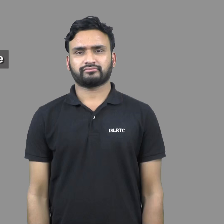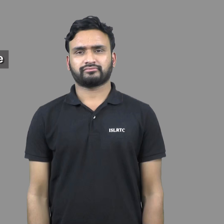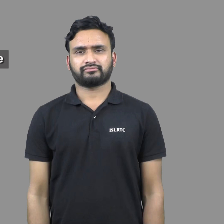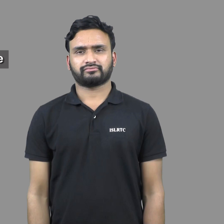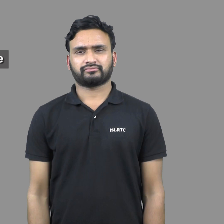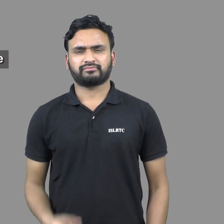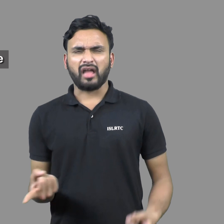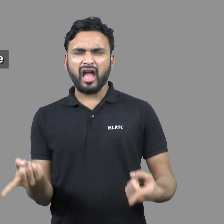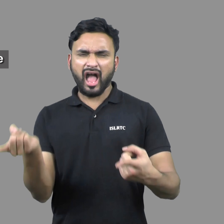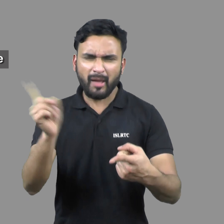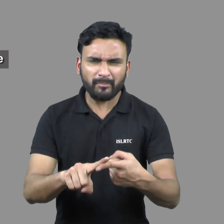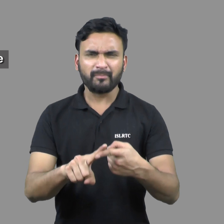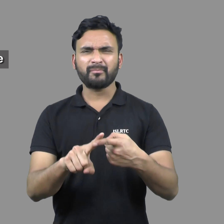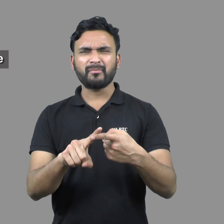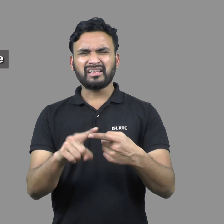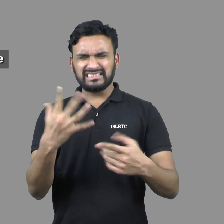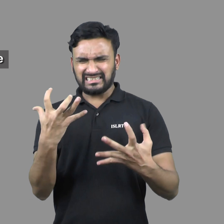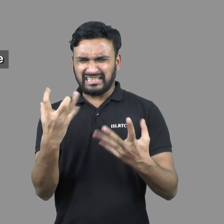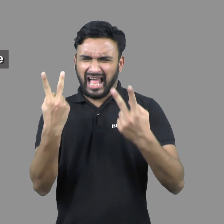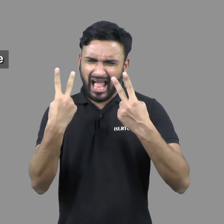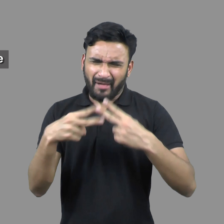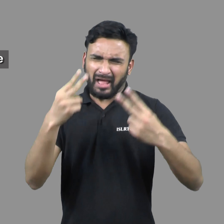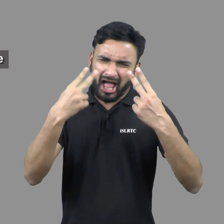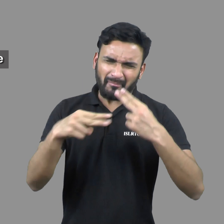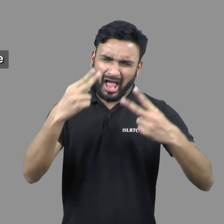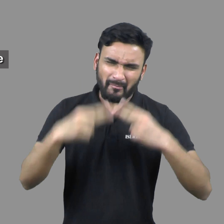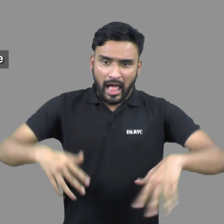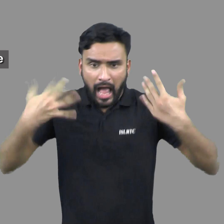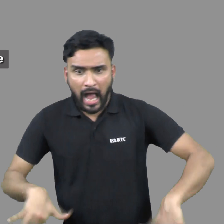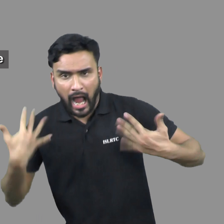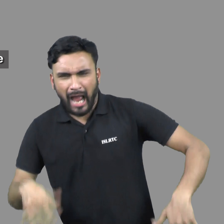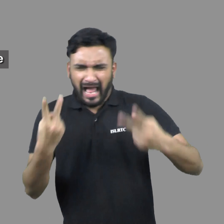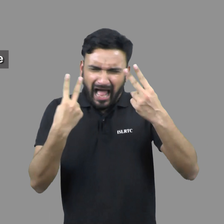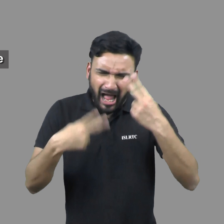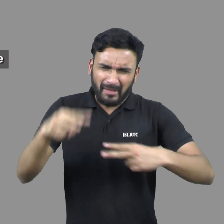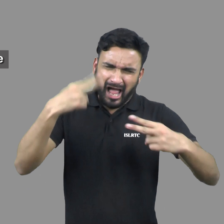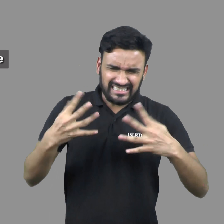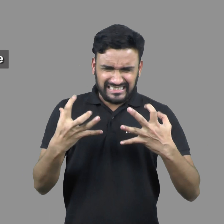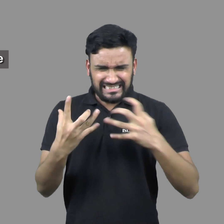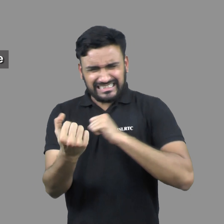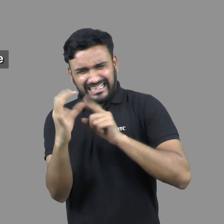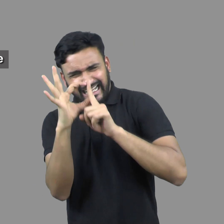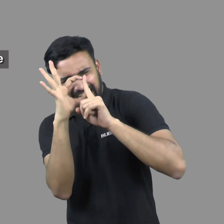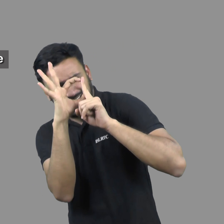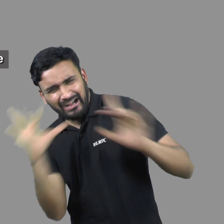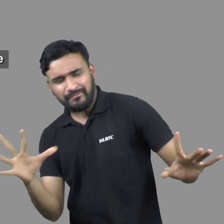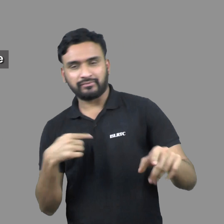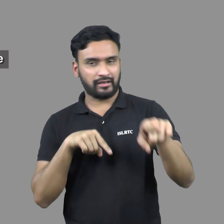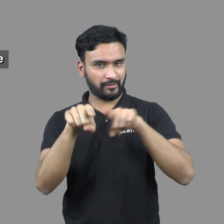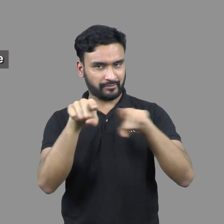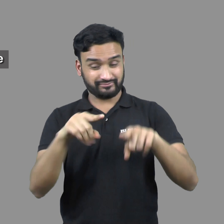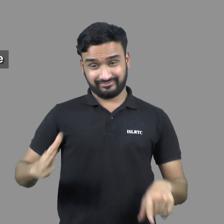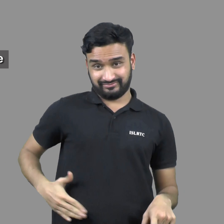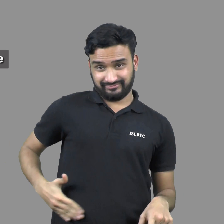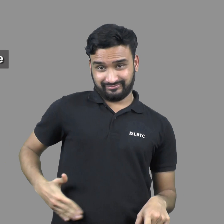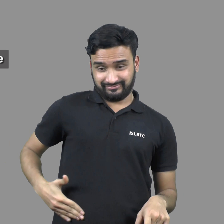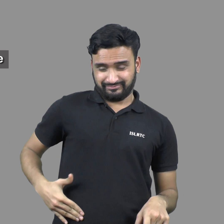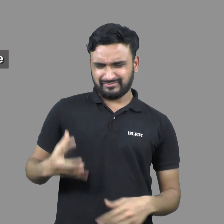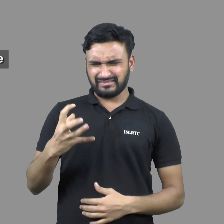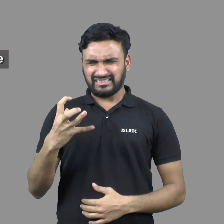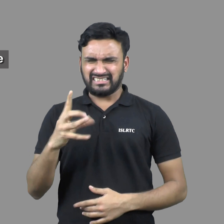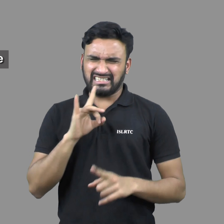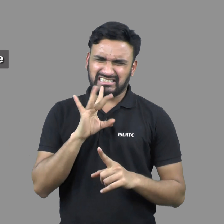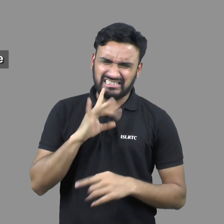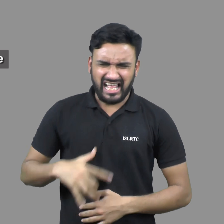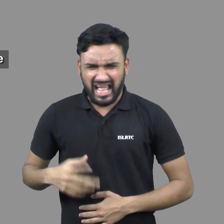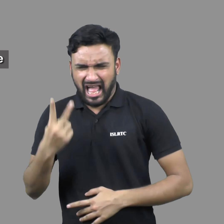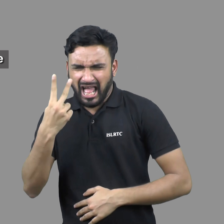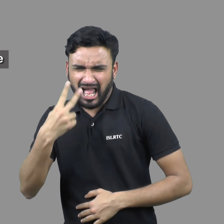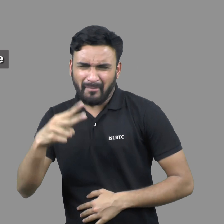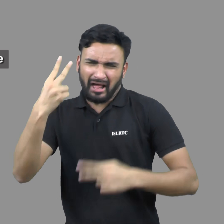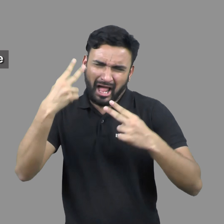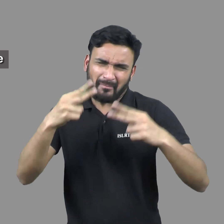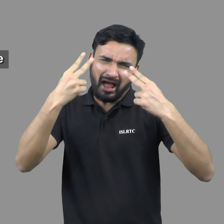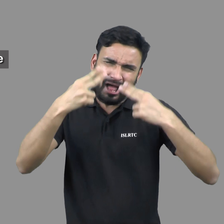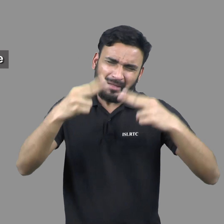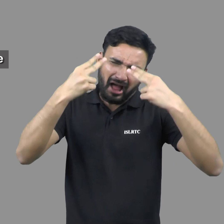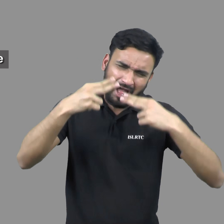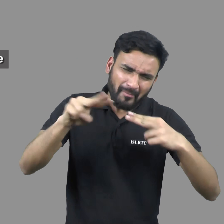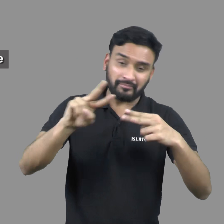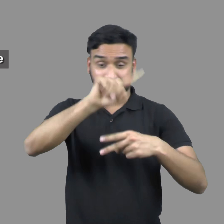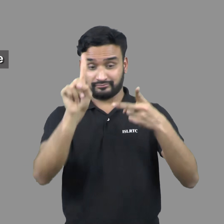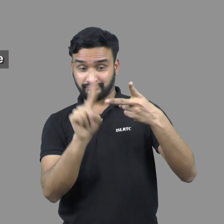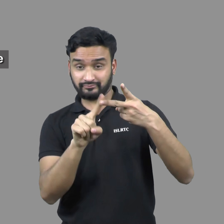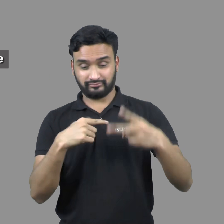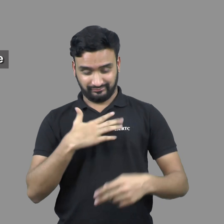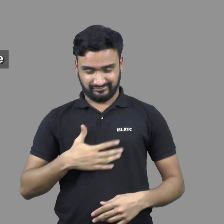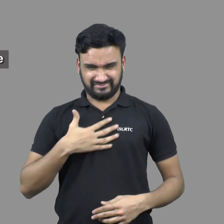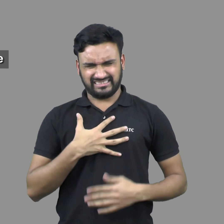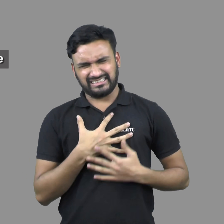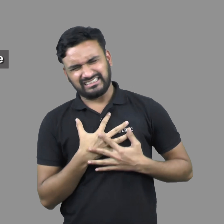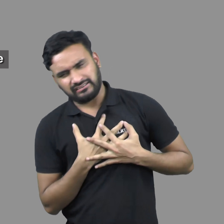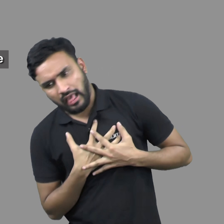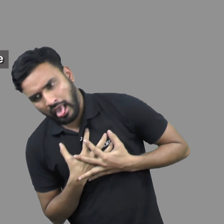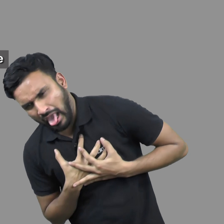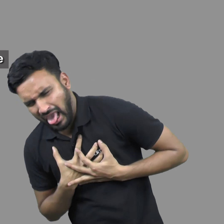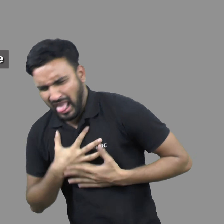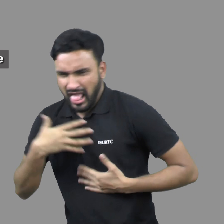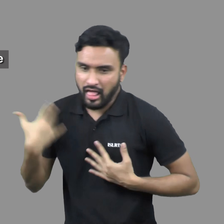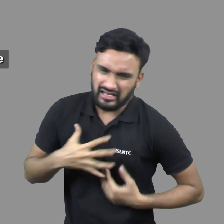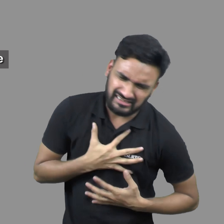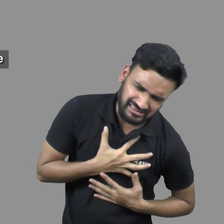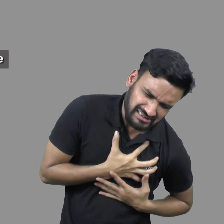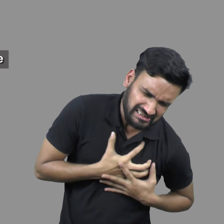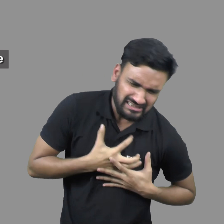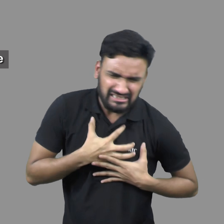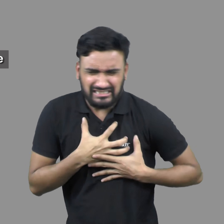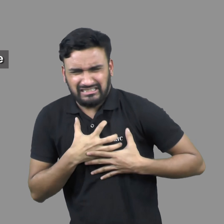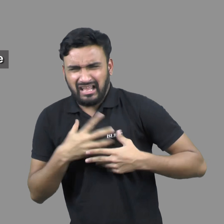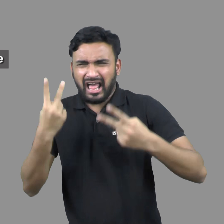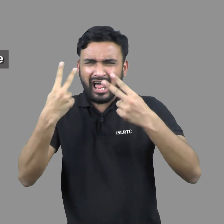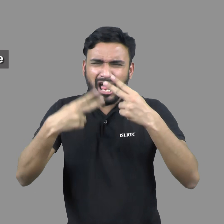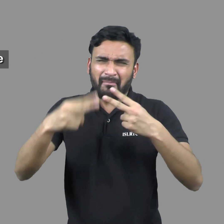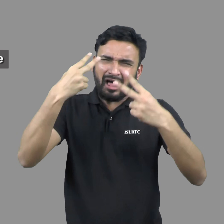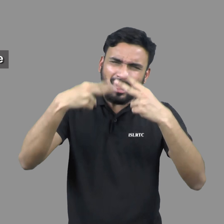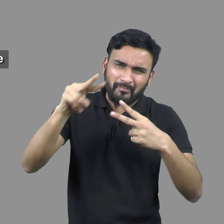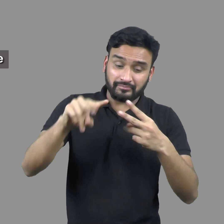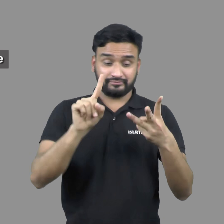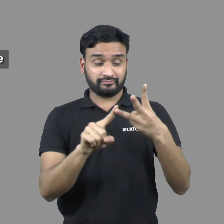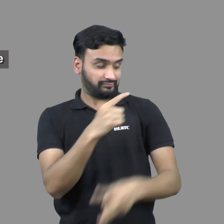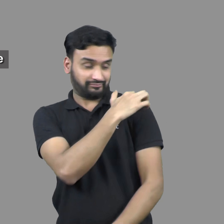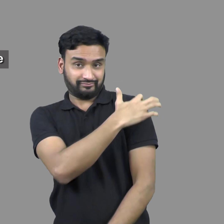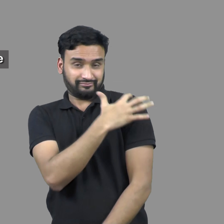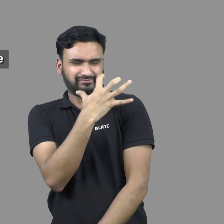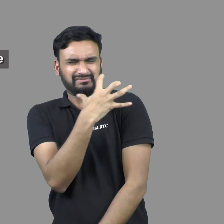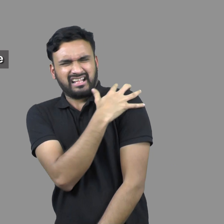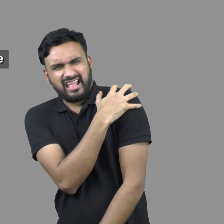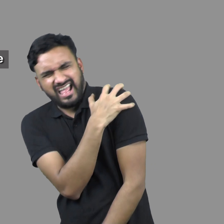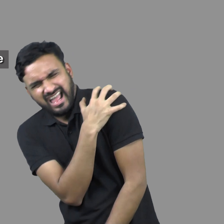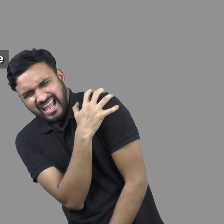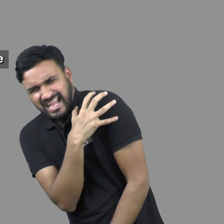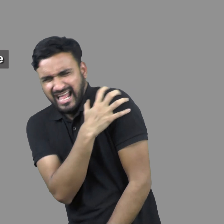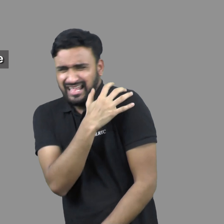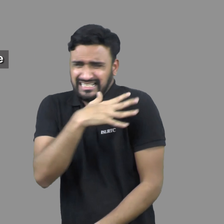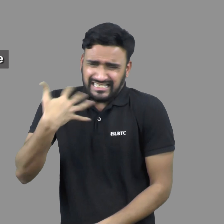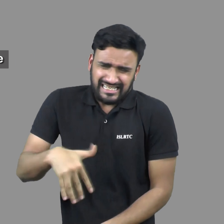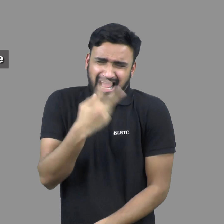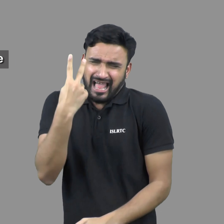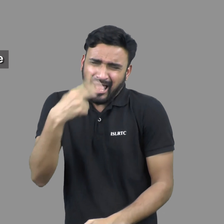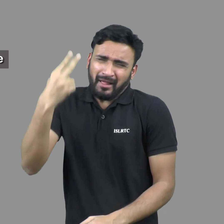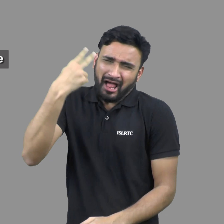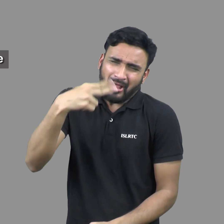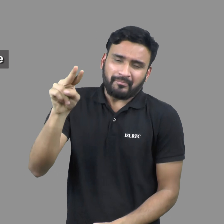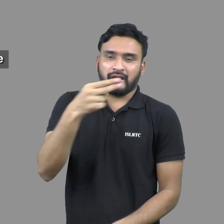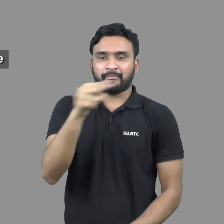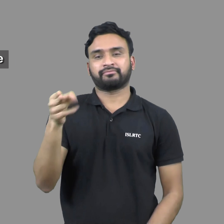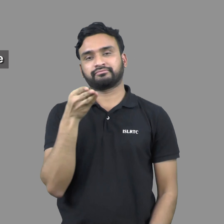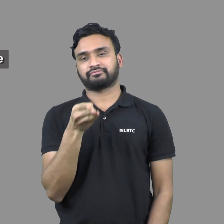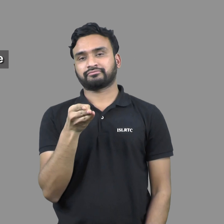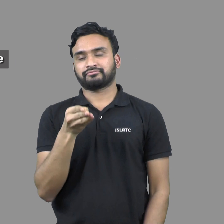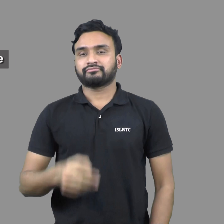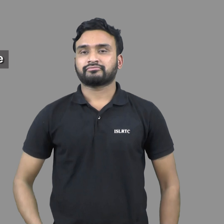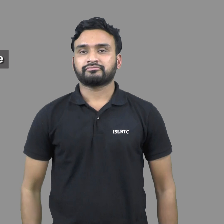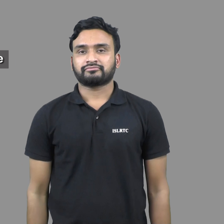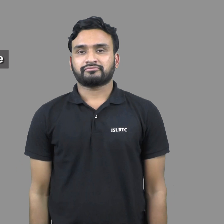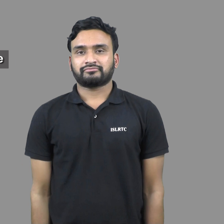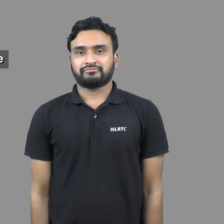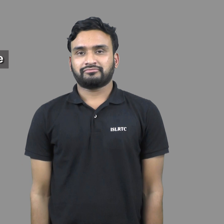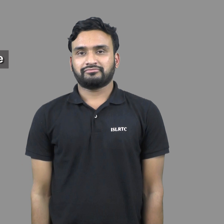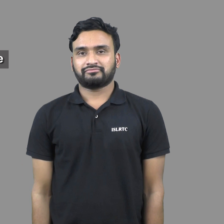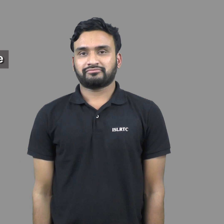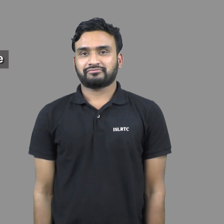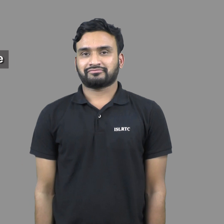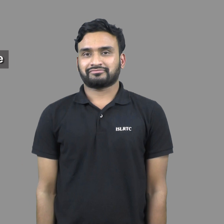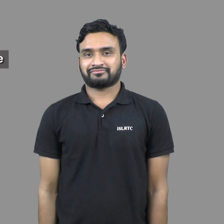Acute